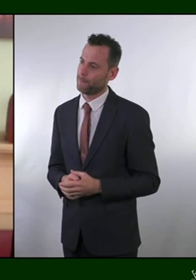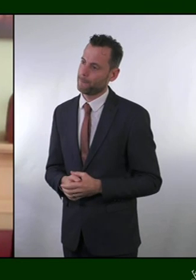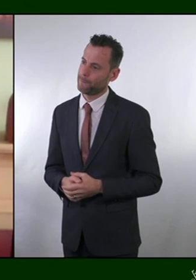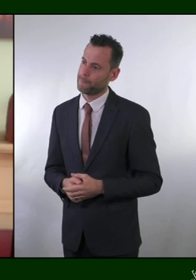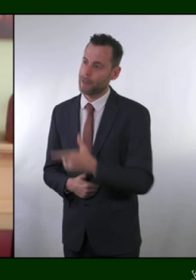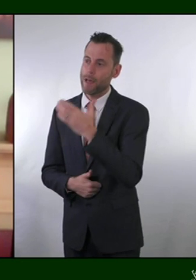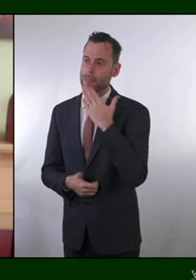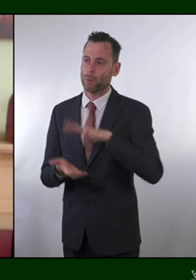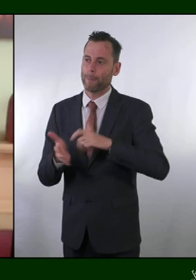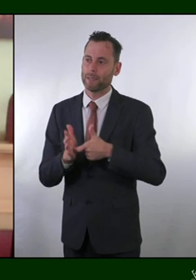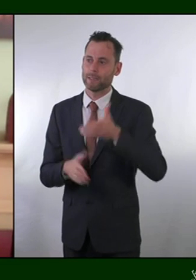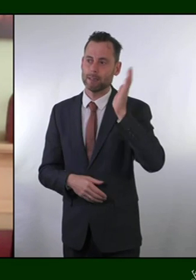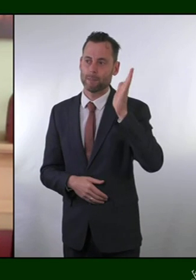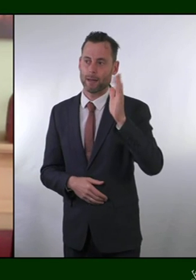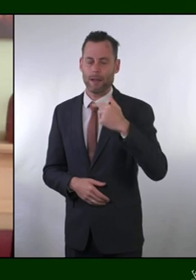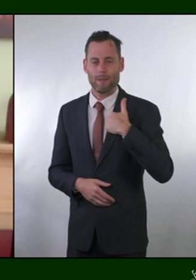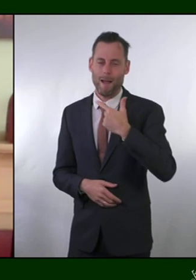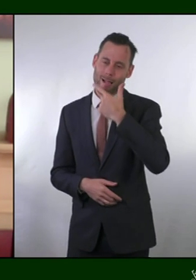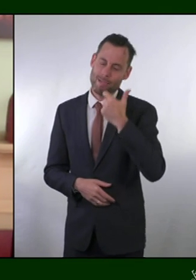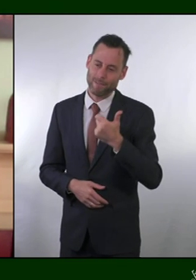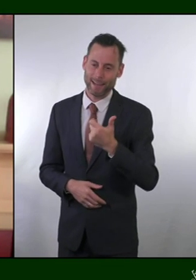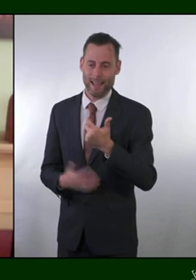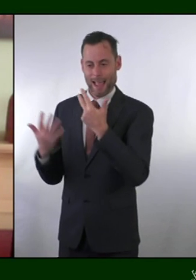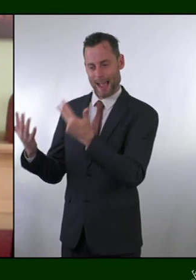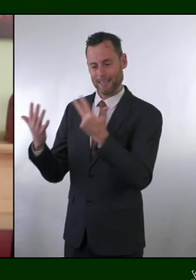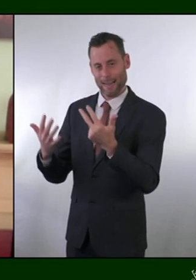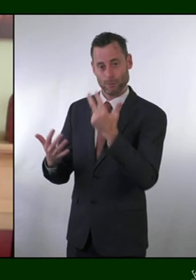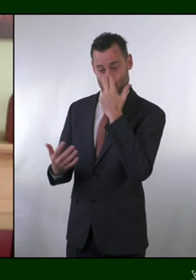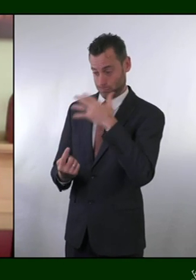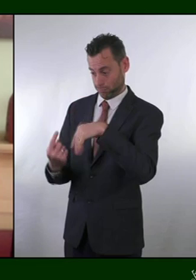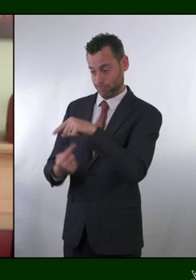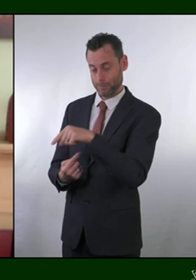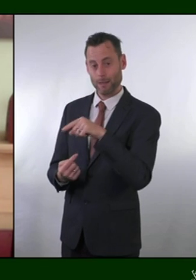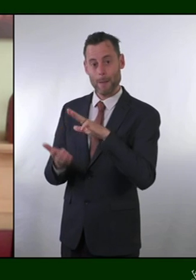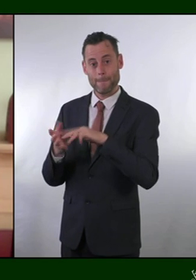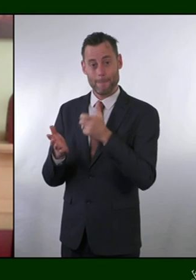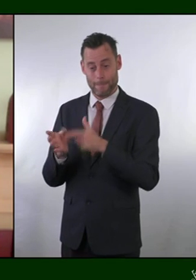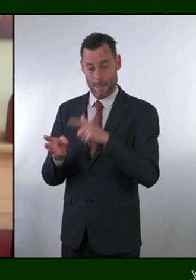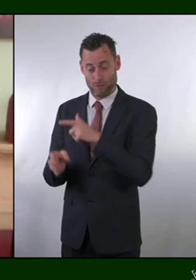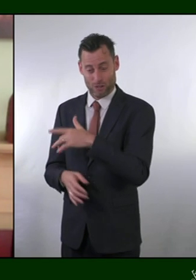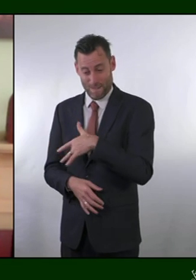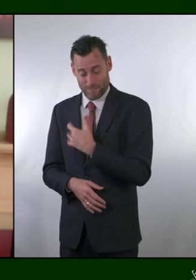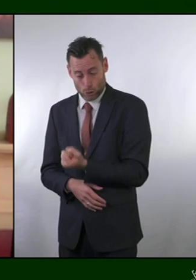My lovely 88-year-old constituent Mary feels foolish for falling for it.